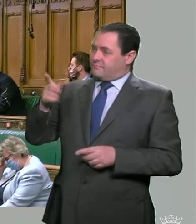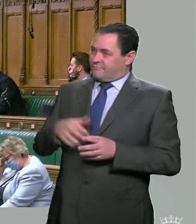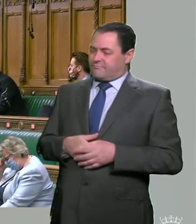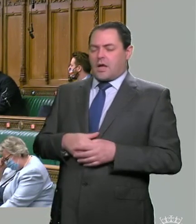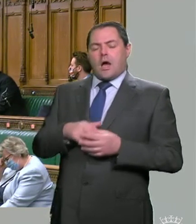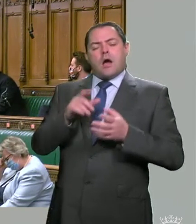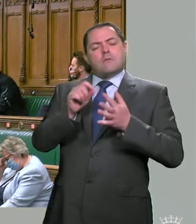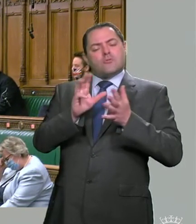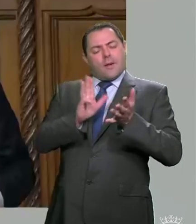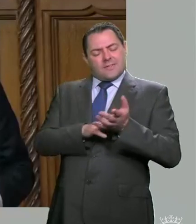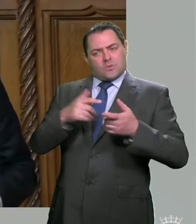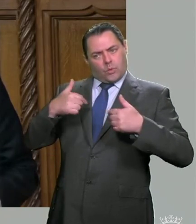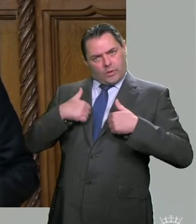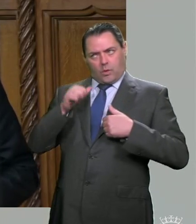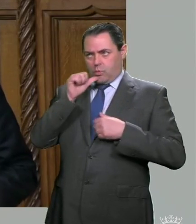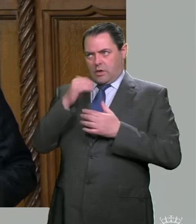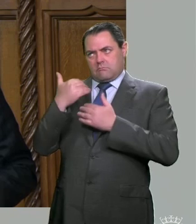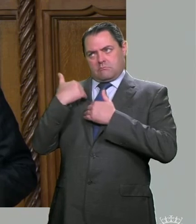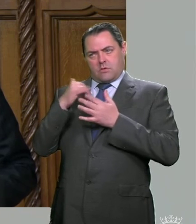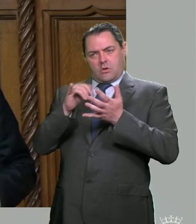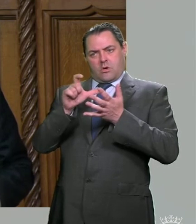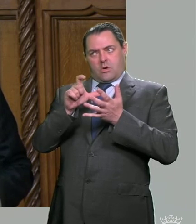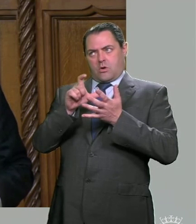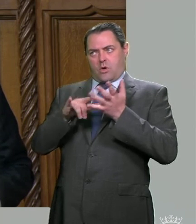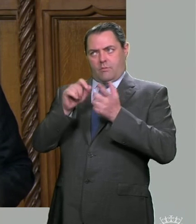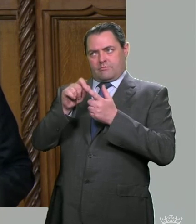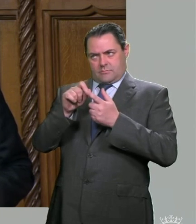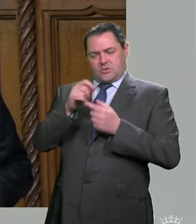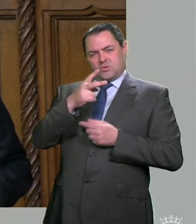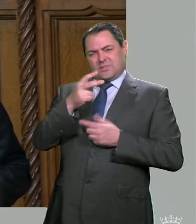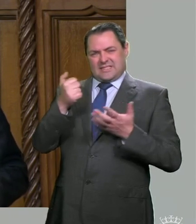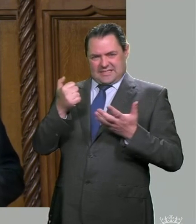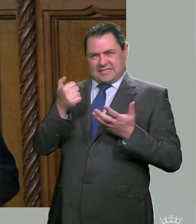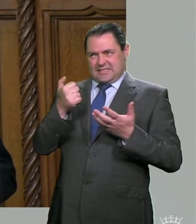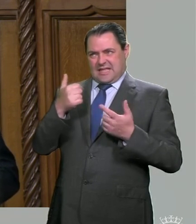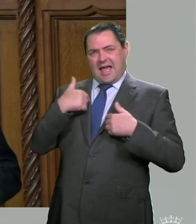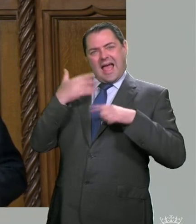Prime Minister, we are to host COP26. Our goal is net zero by 2050.